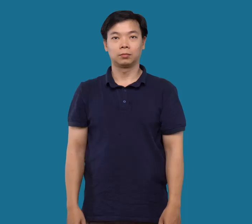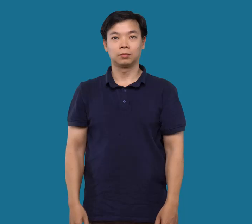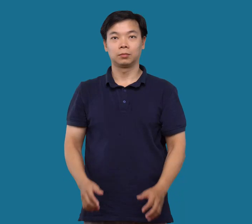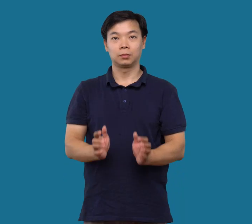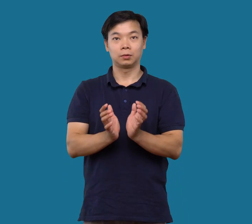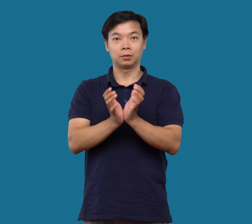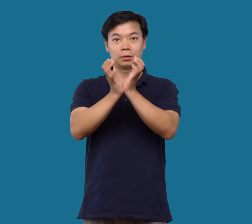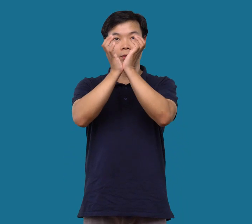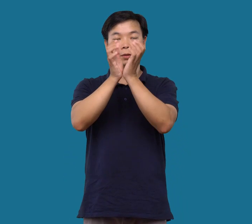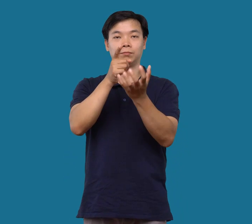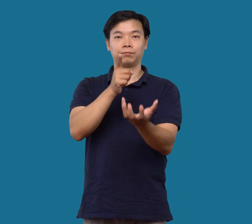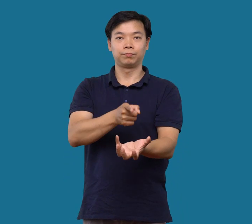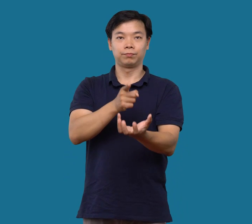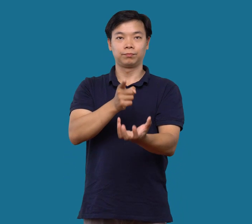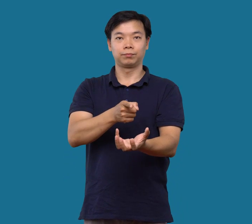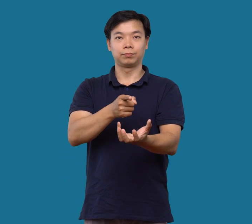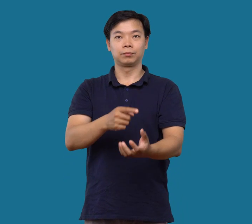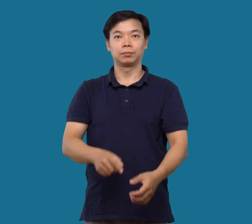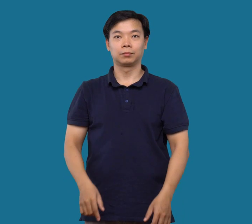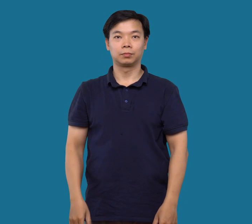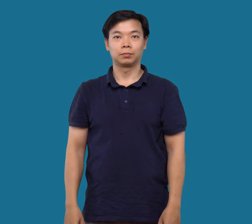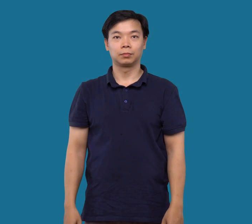Tết Trung thu